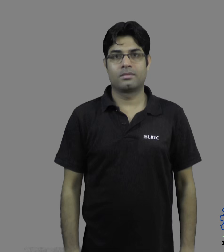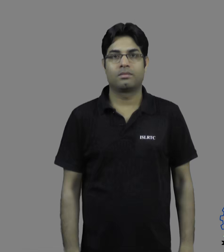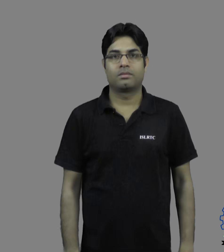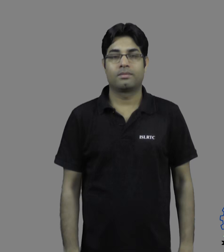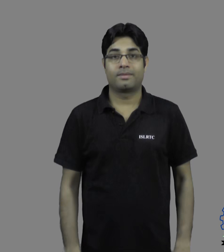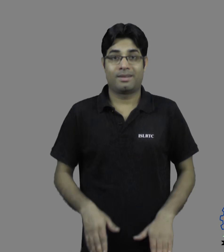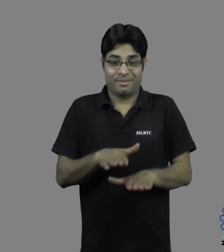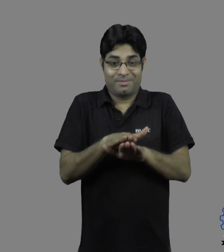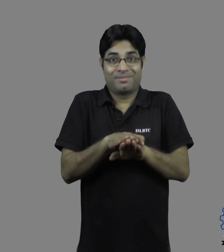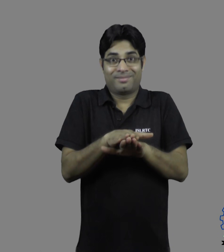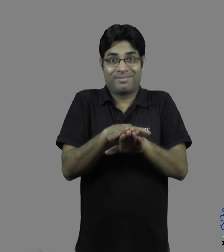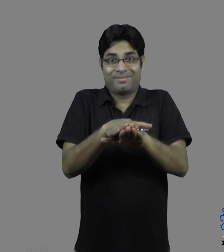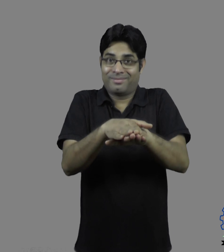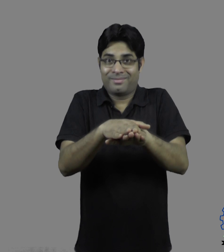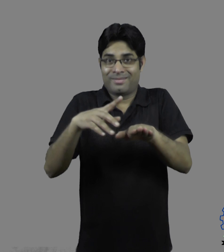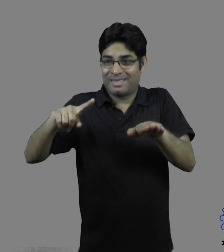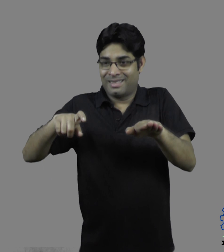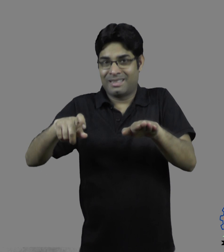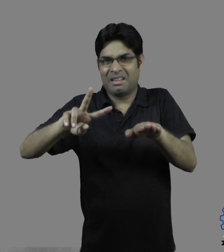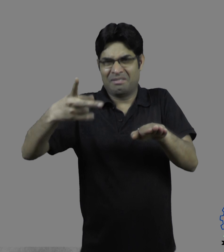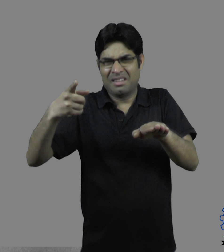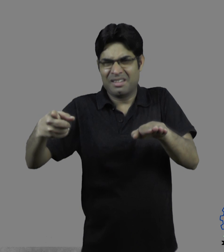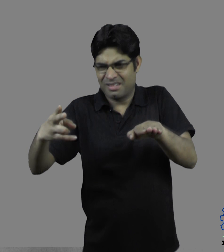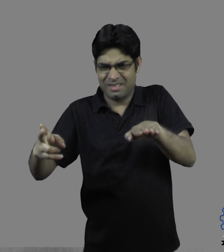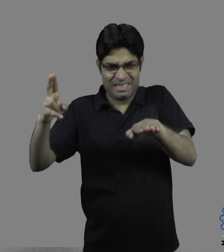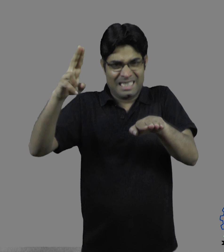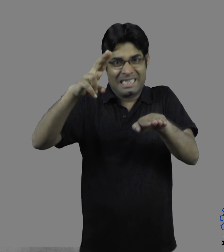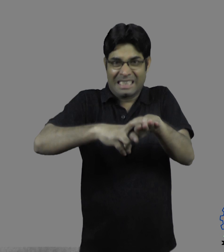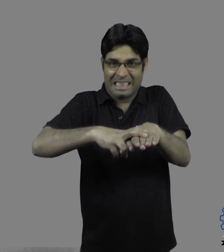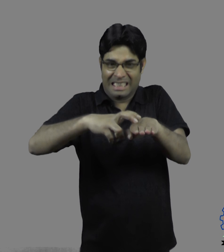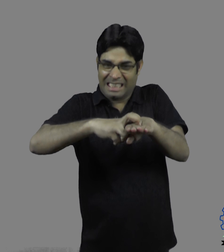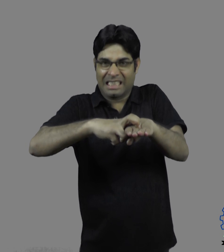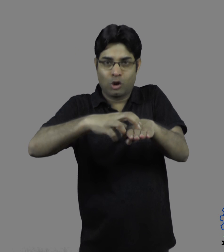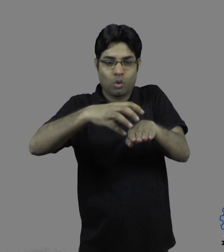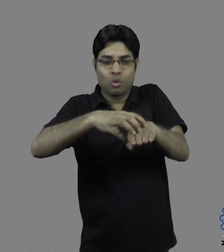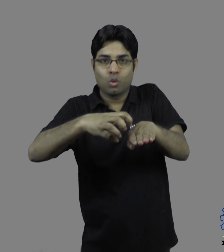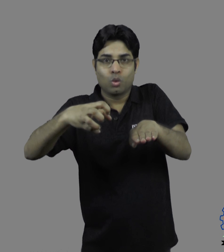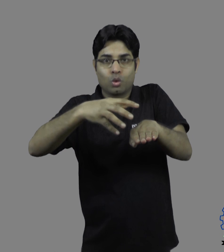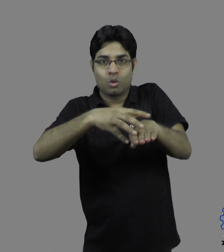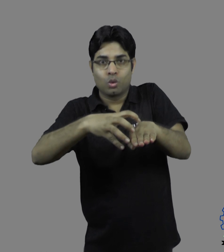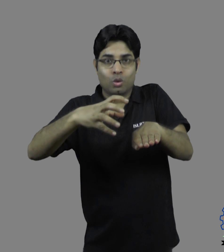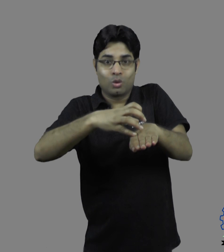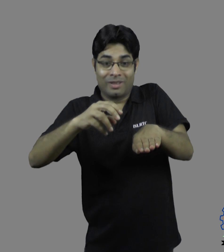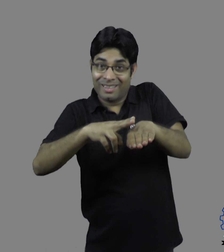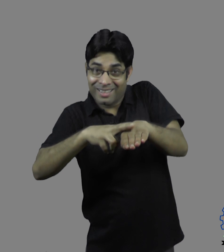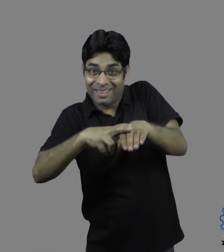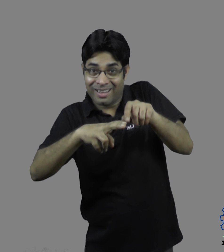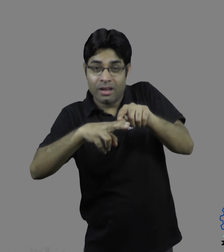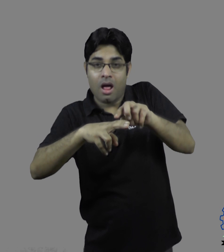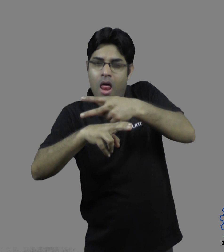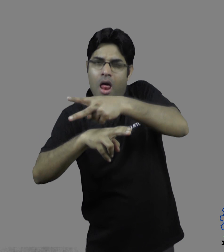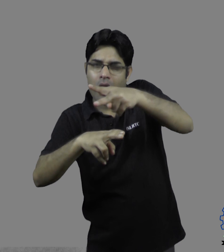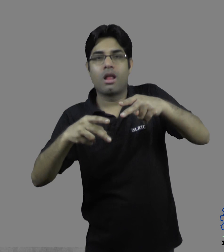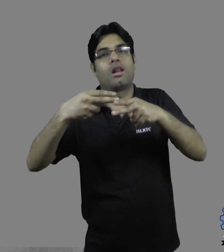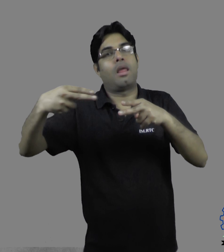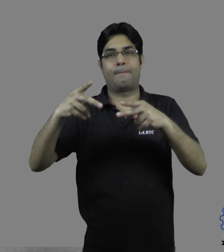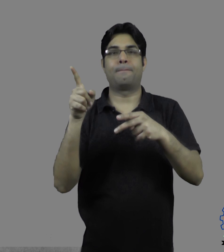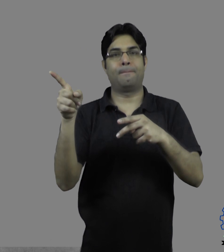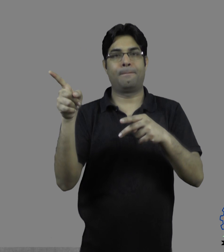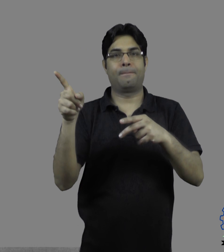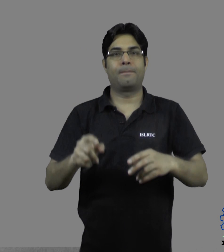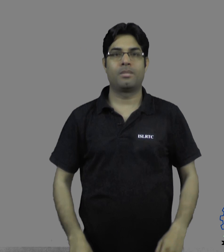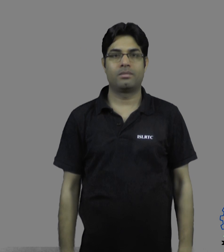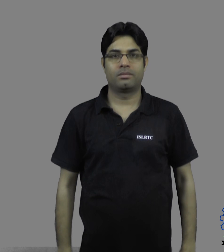External Parasite